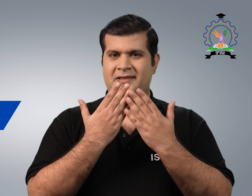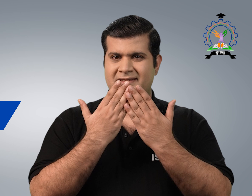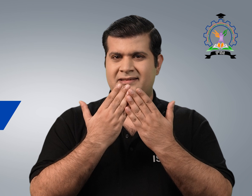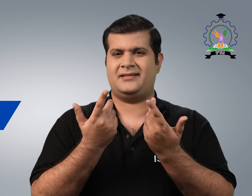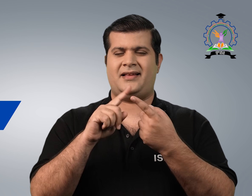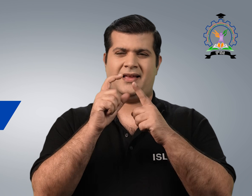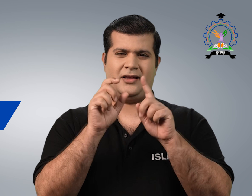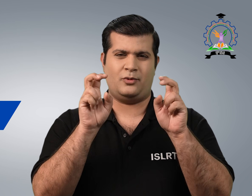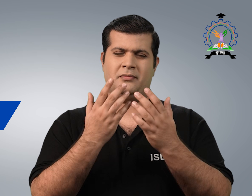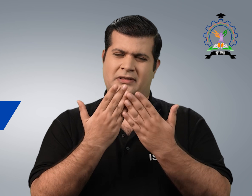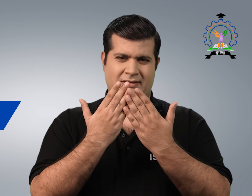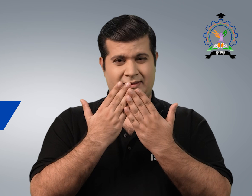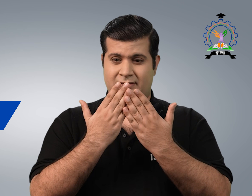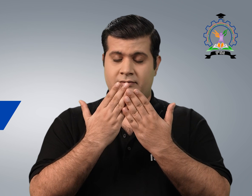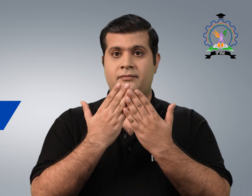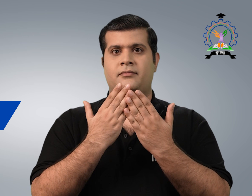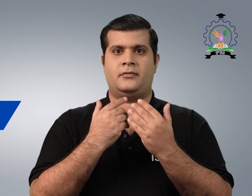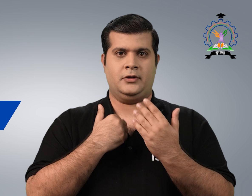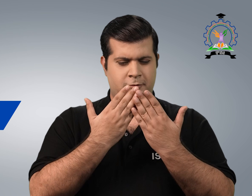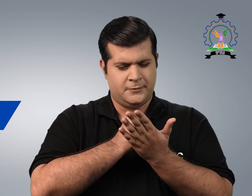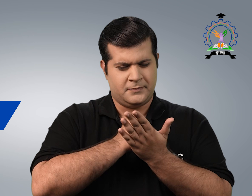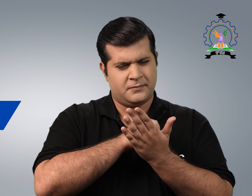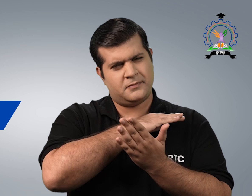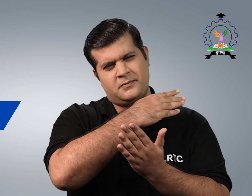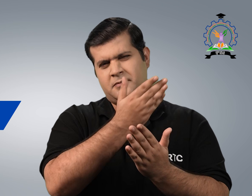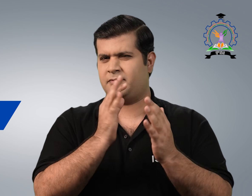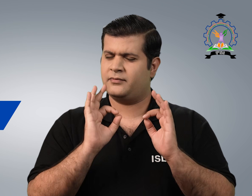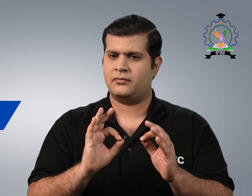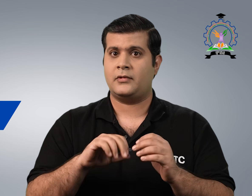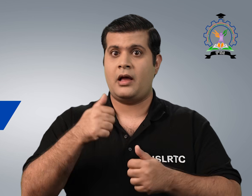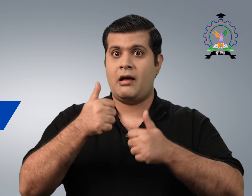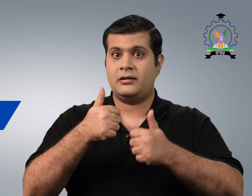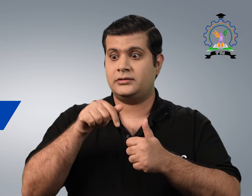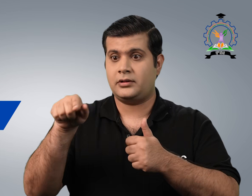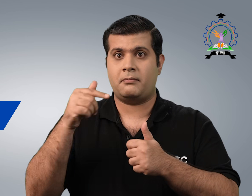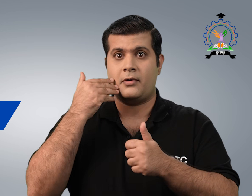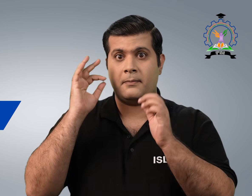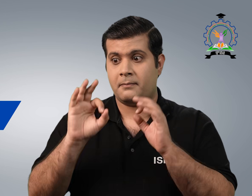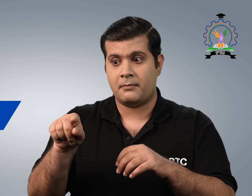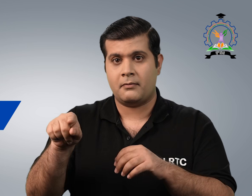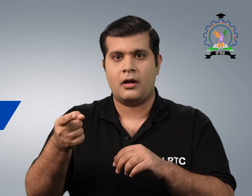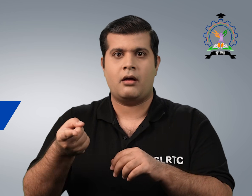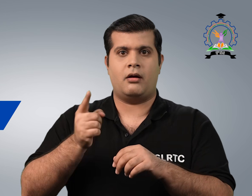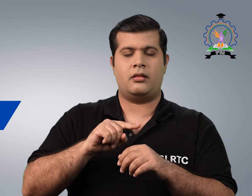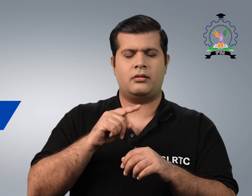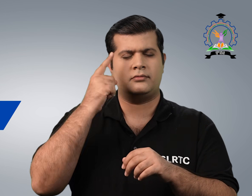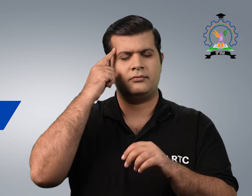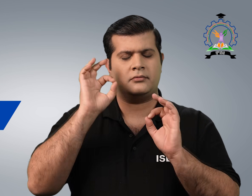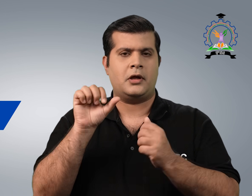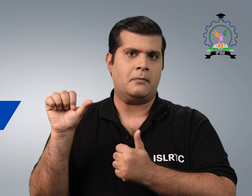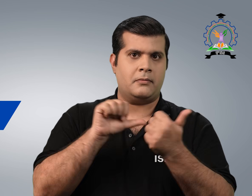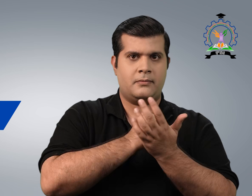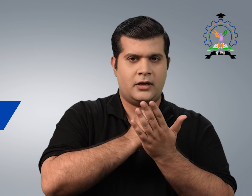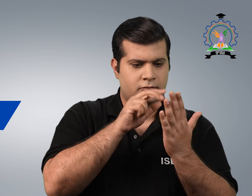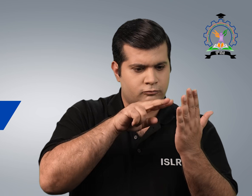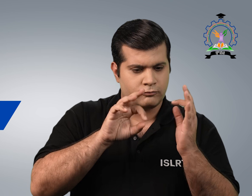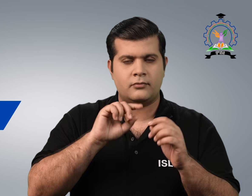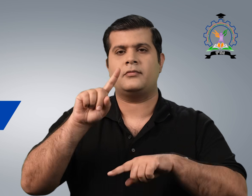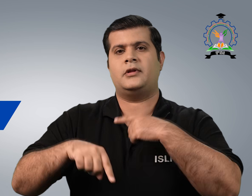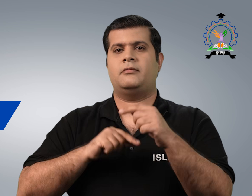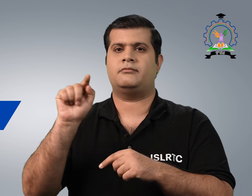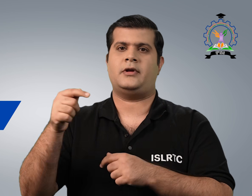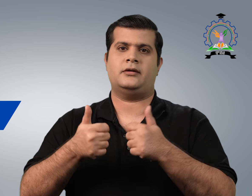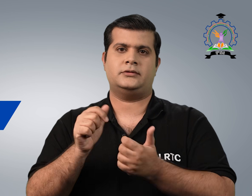It refers to the process of reviewing and studying material that has already been learned before an exam.